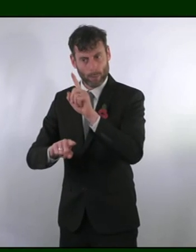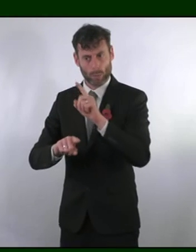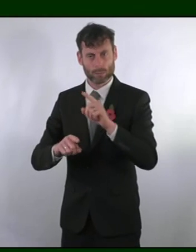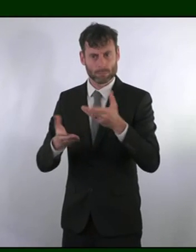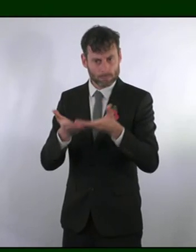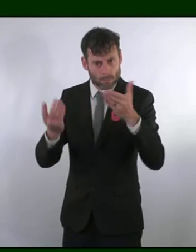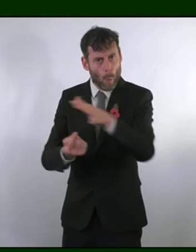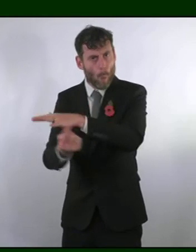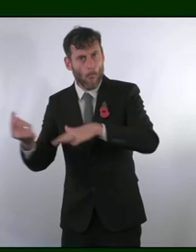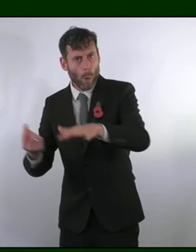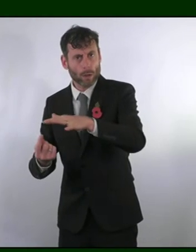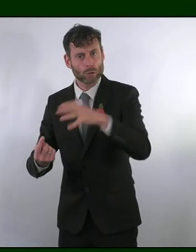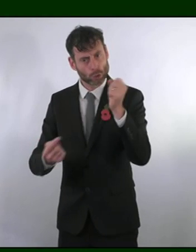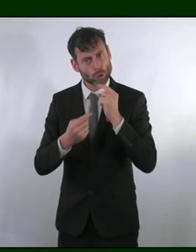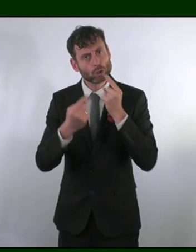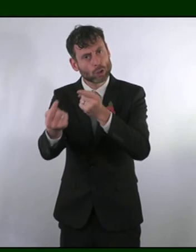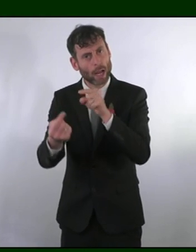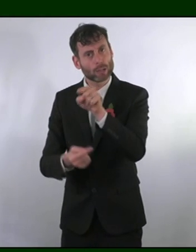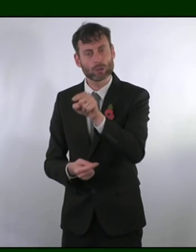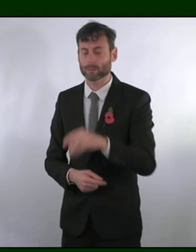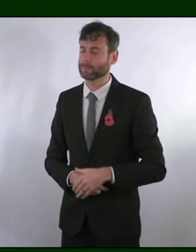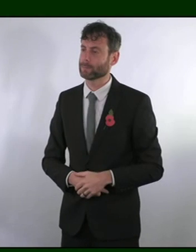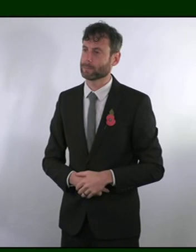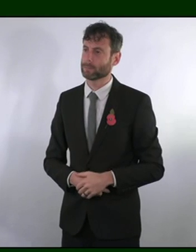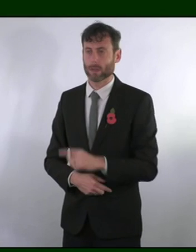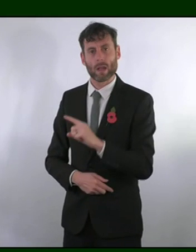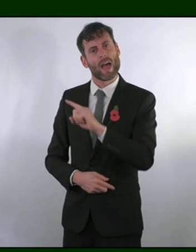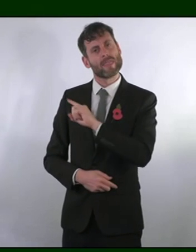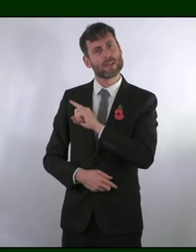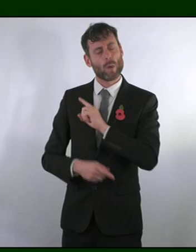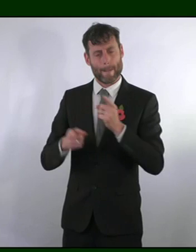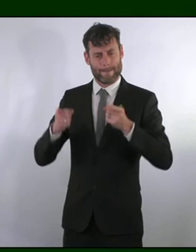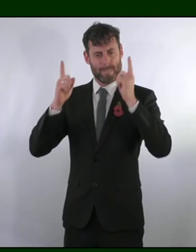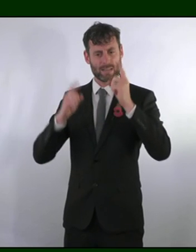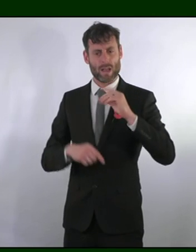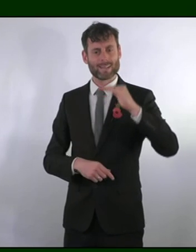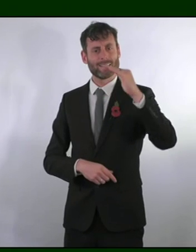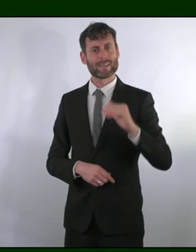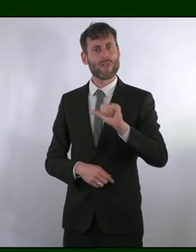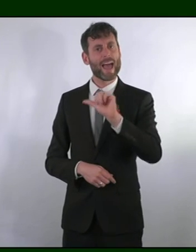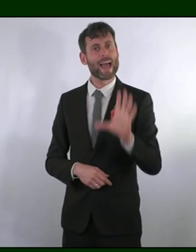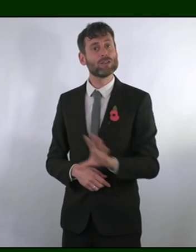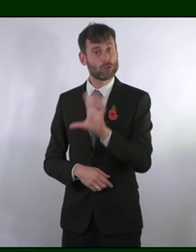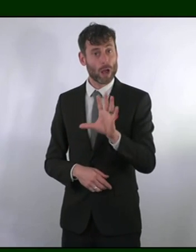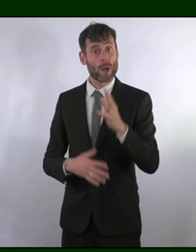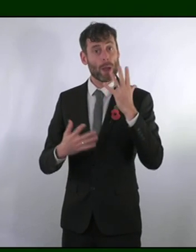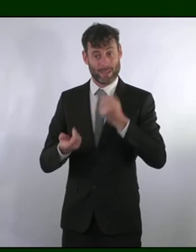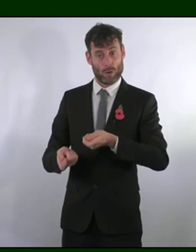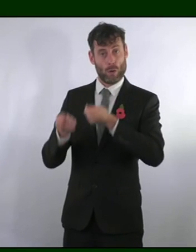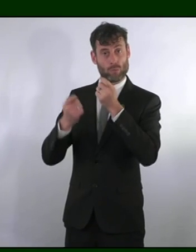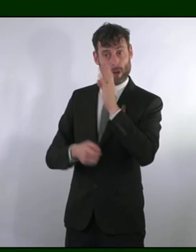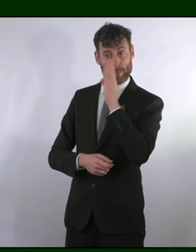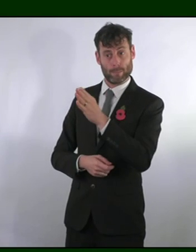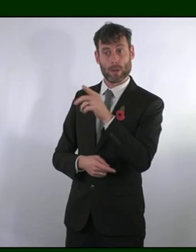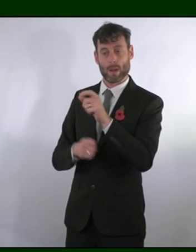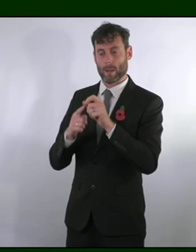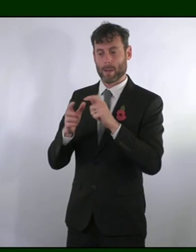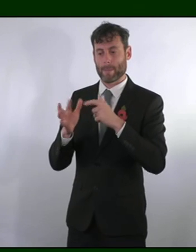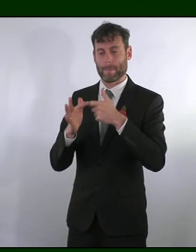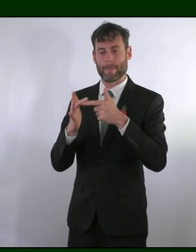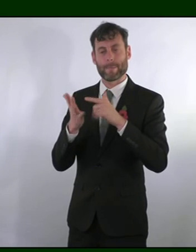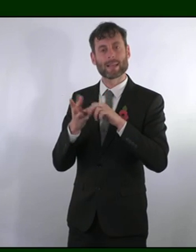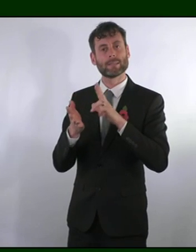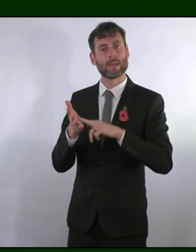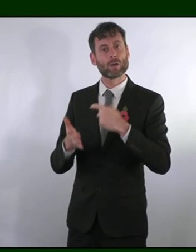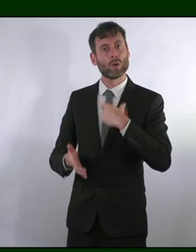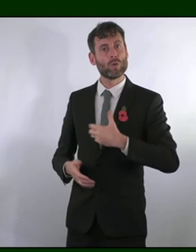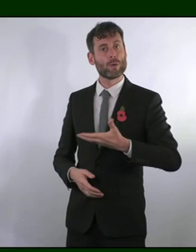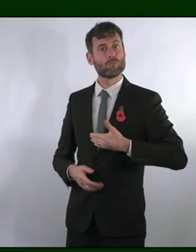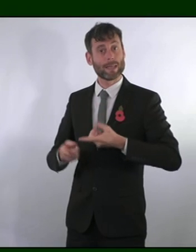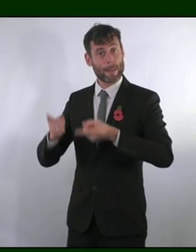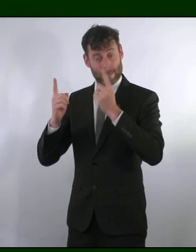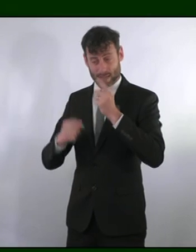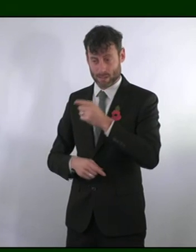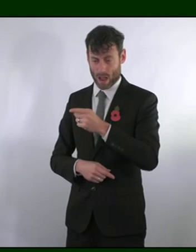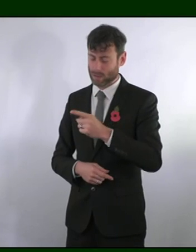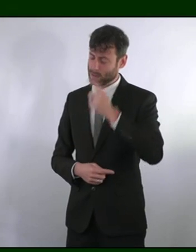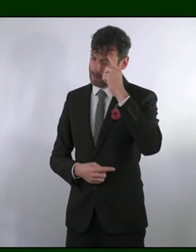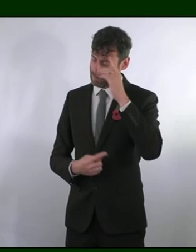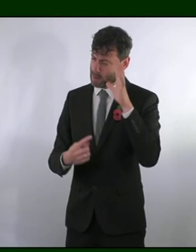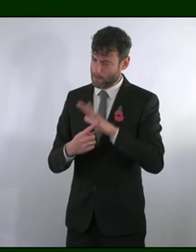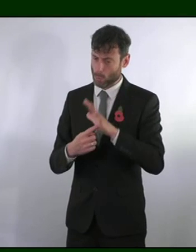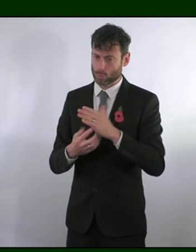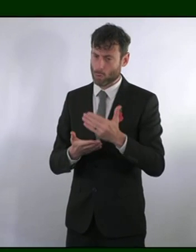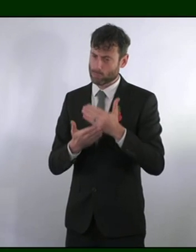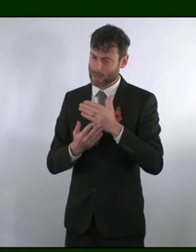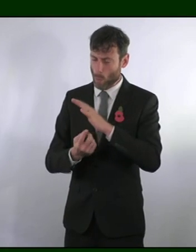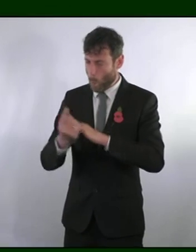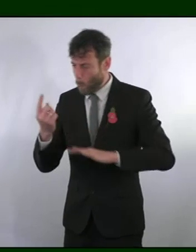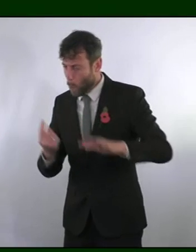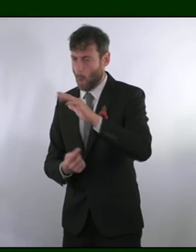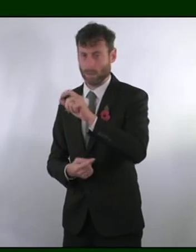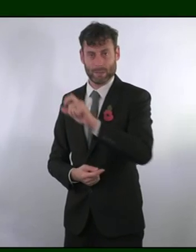Friend. I can tell him that that is why the Minister for South Asia and the Commonwealth recently raised this very issue with Pakistan’s Human Rights Minister and we urge the Government of Pakistan to guarantee the fundamental rights of all their citizens.